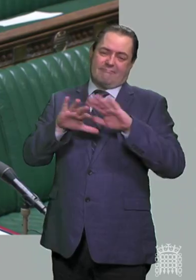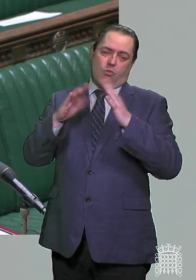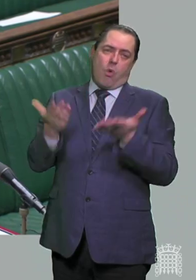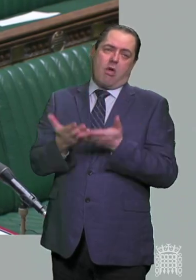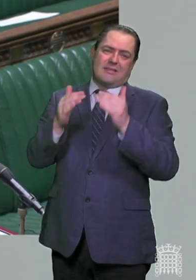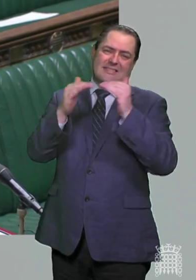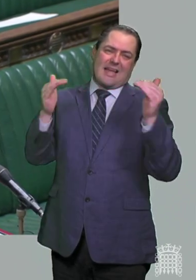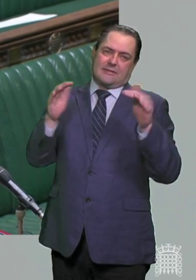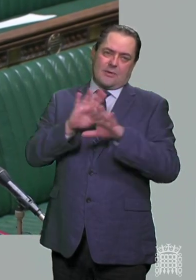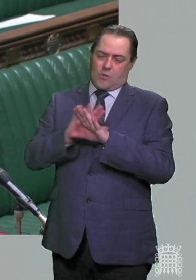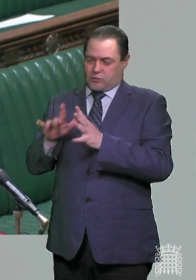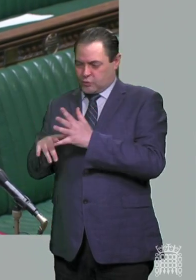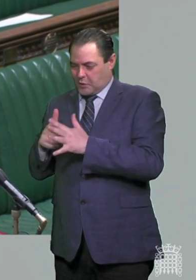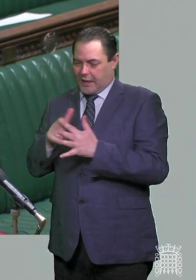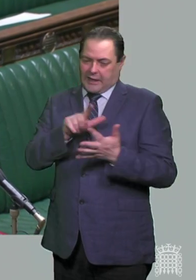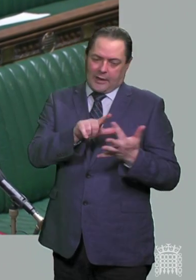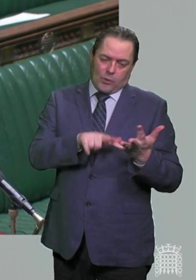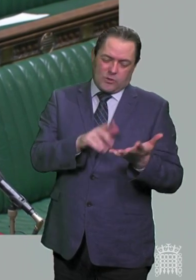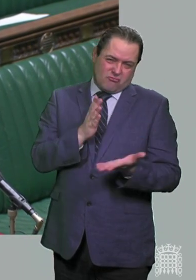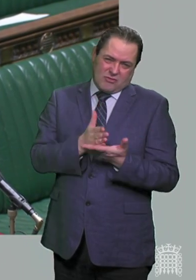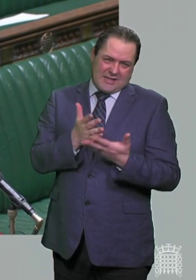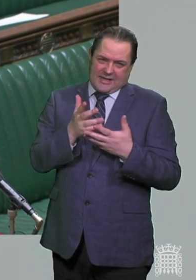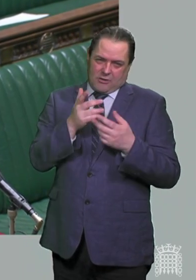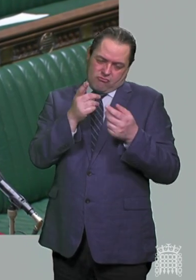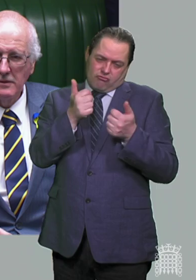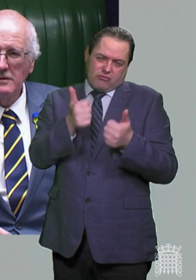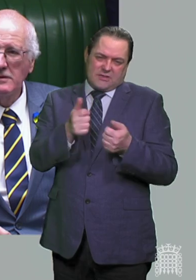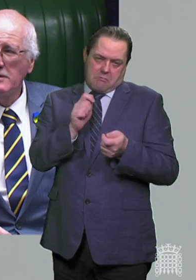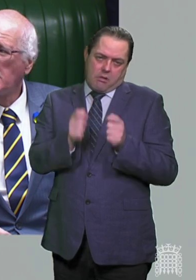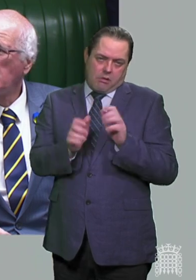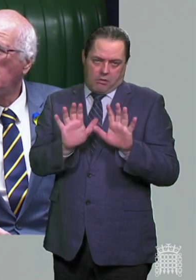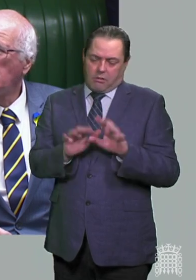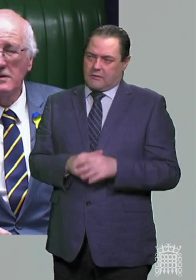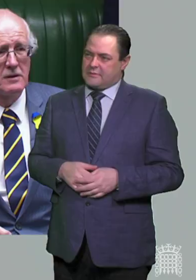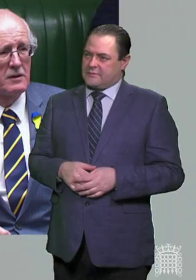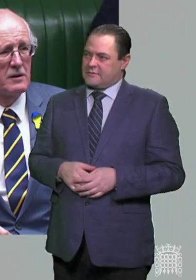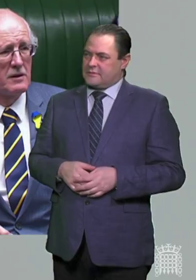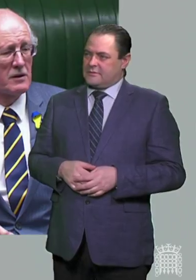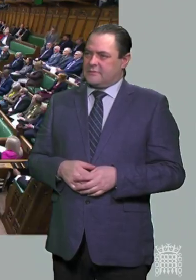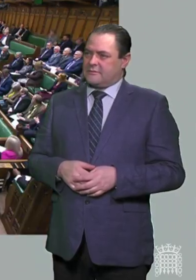So given all the circumstances, this is a reasonable compromise for Northern Ireland.